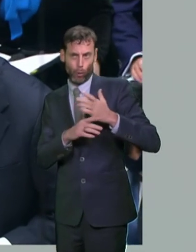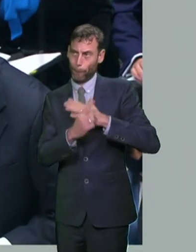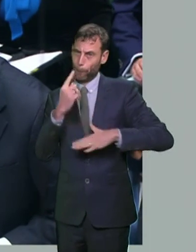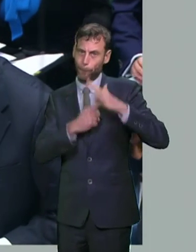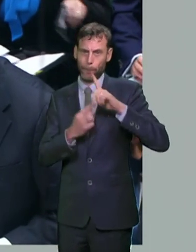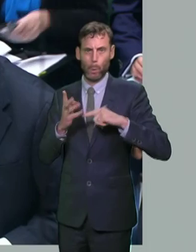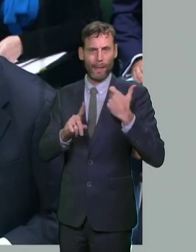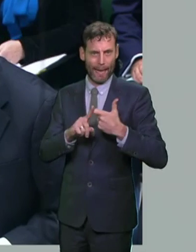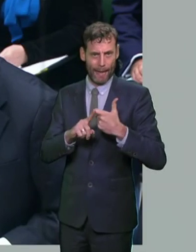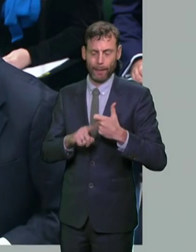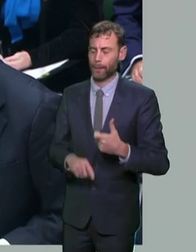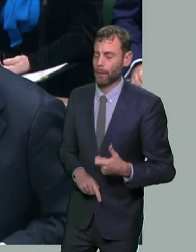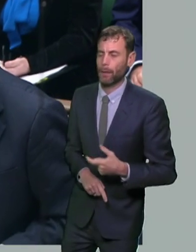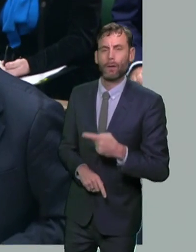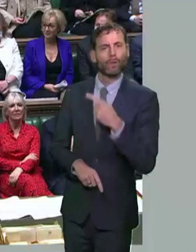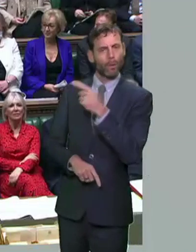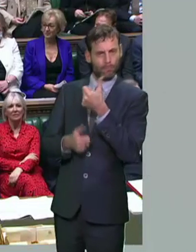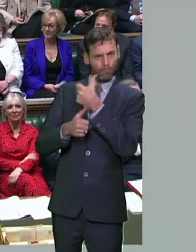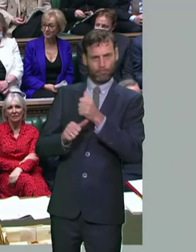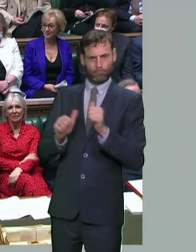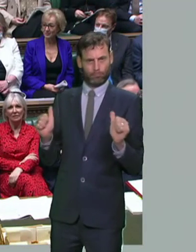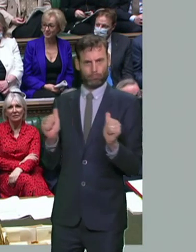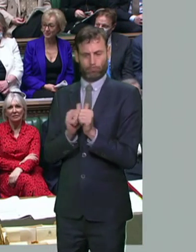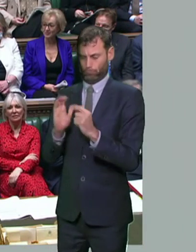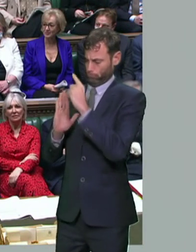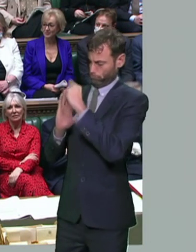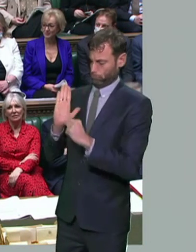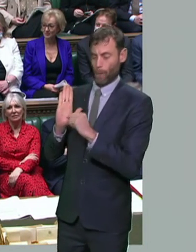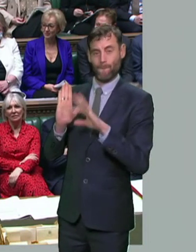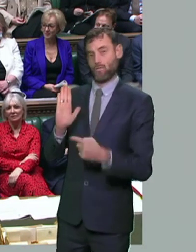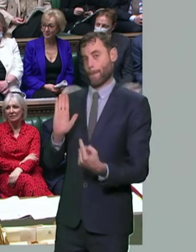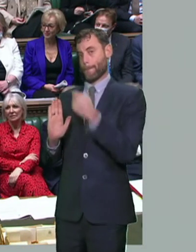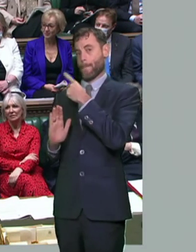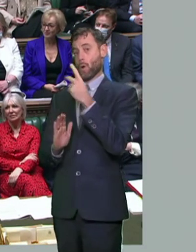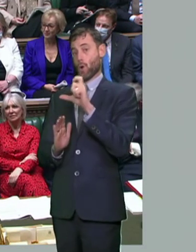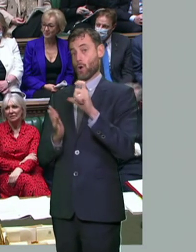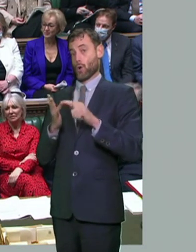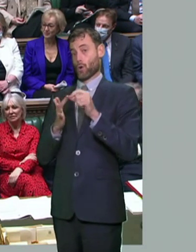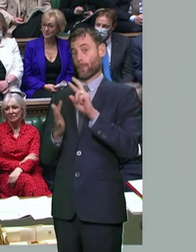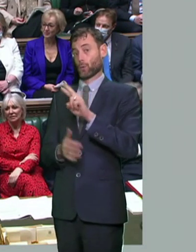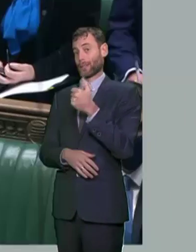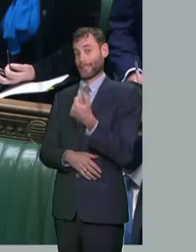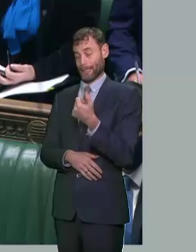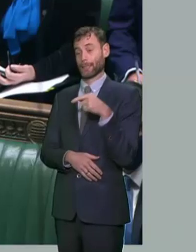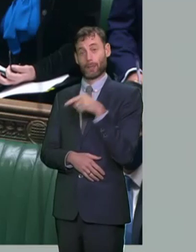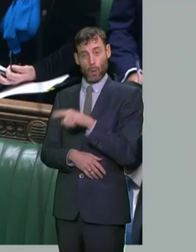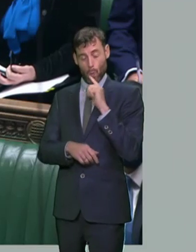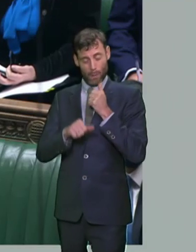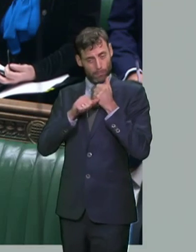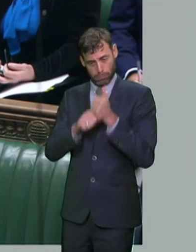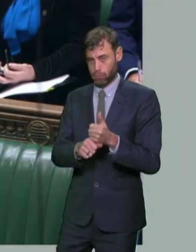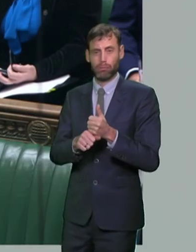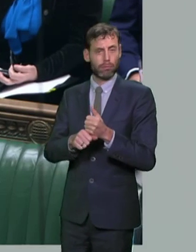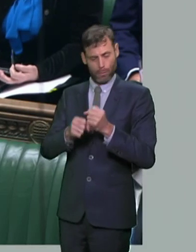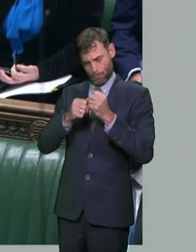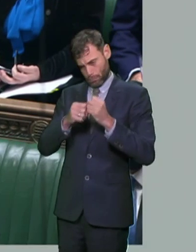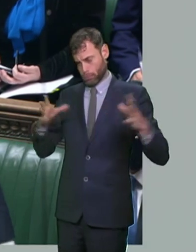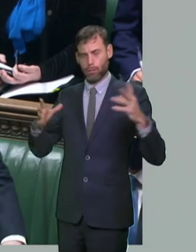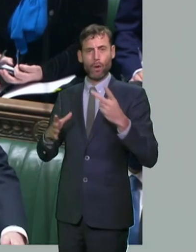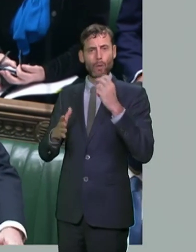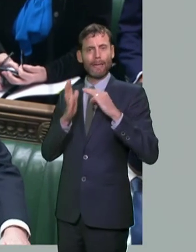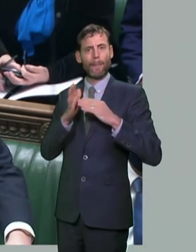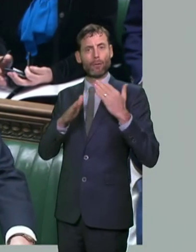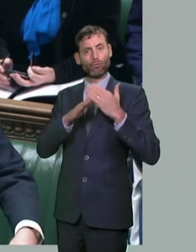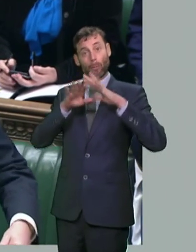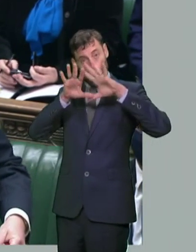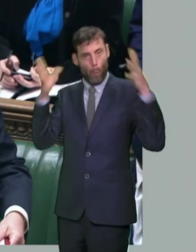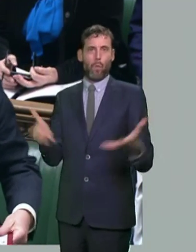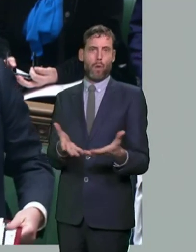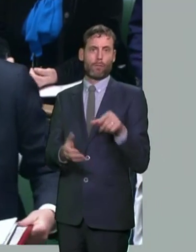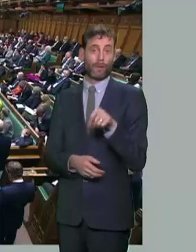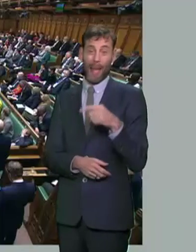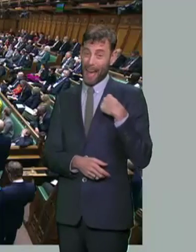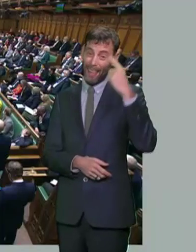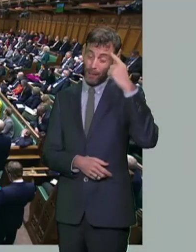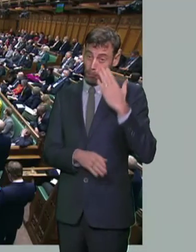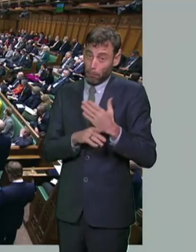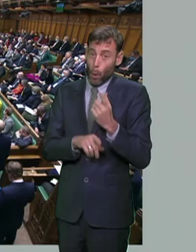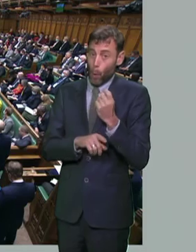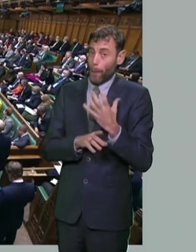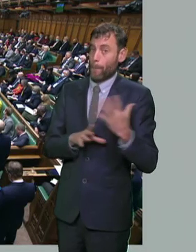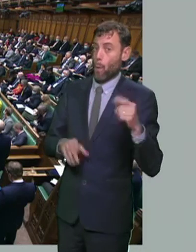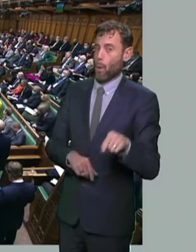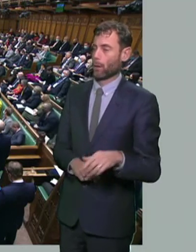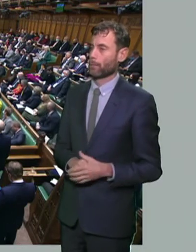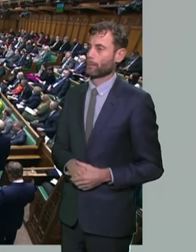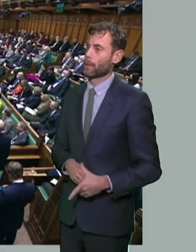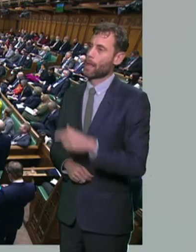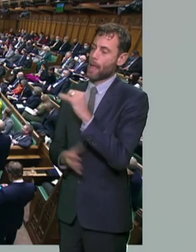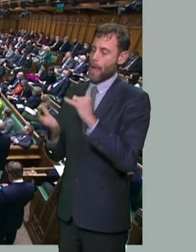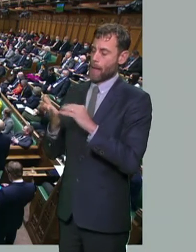The breakthrough agenda that we endorsed at COP26 will, I believe, support between 20 million and 30 million jobs across the world by 2030—and I think that that is probably a gross underestimate.